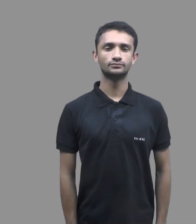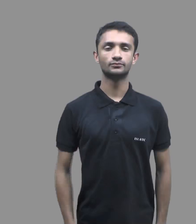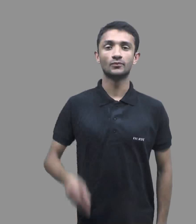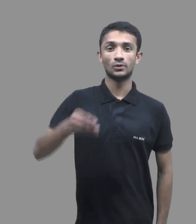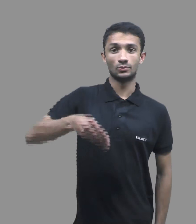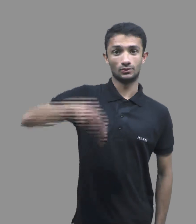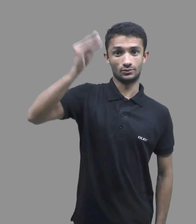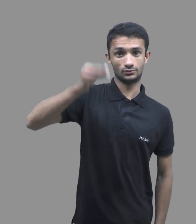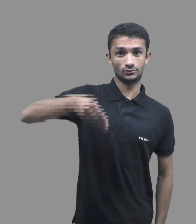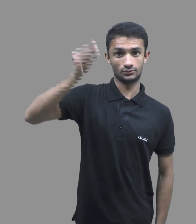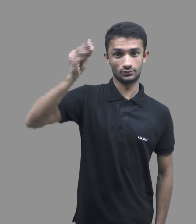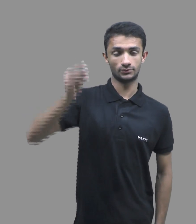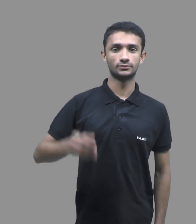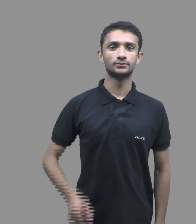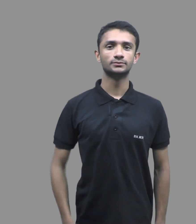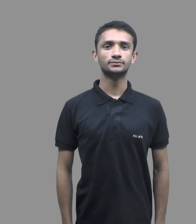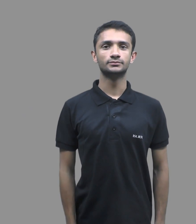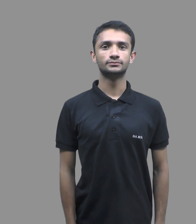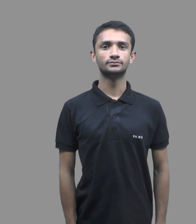Liquid